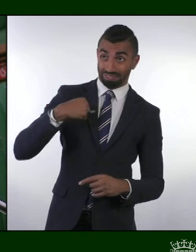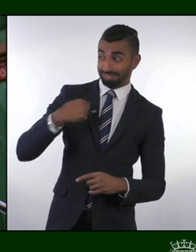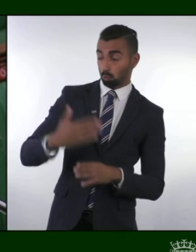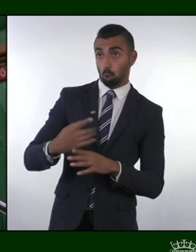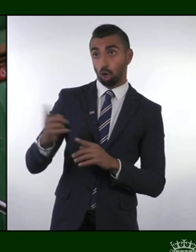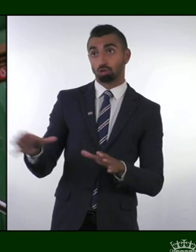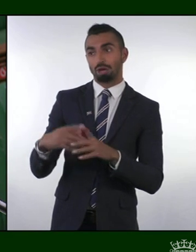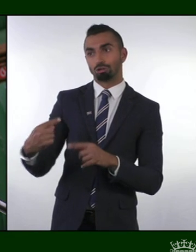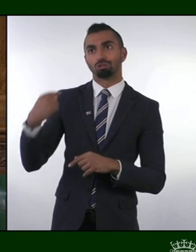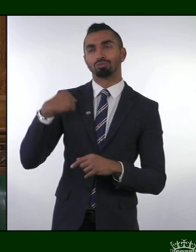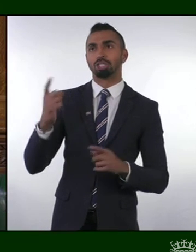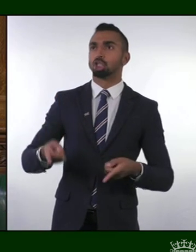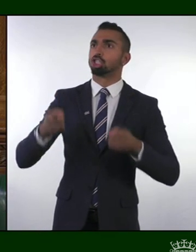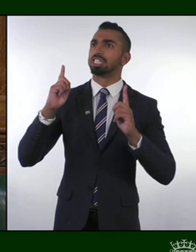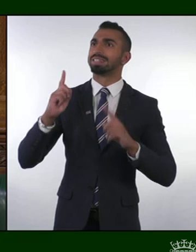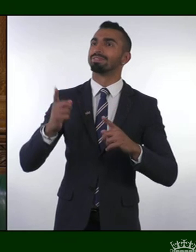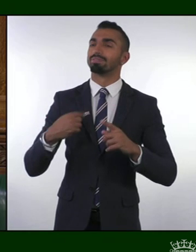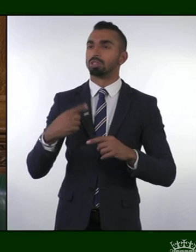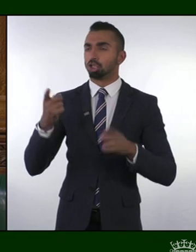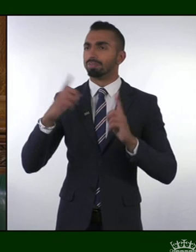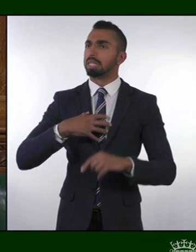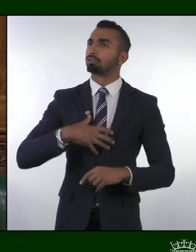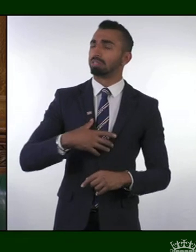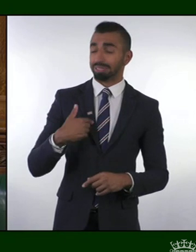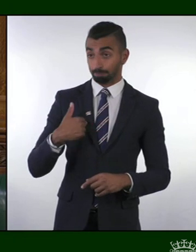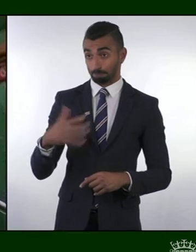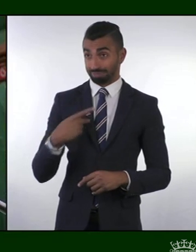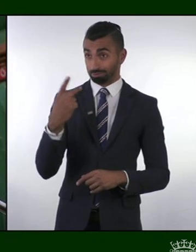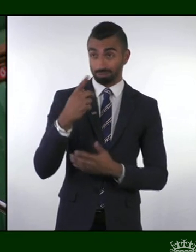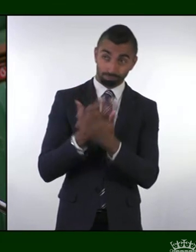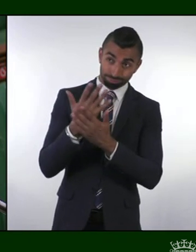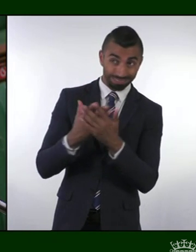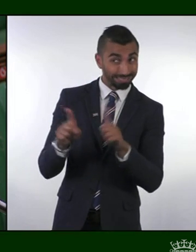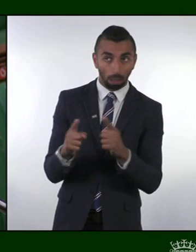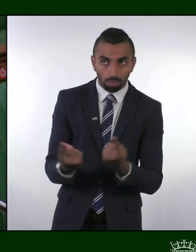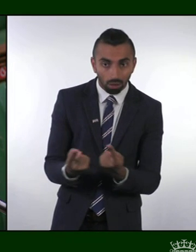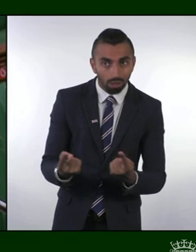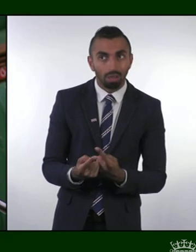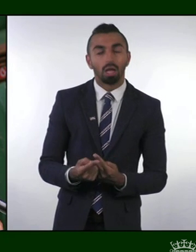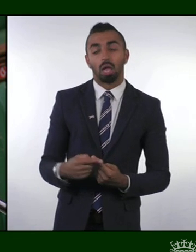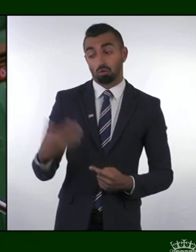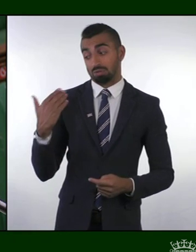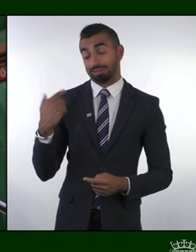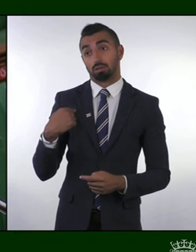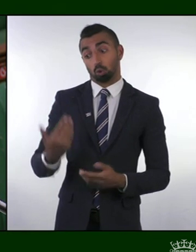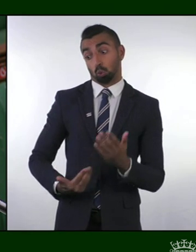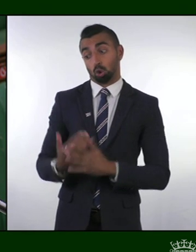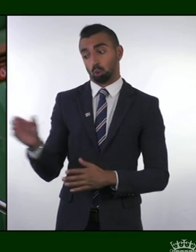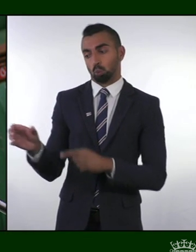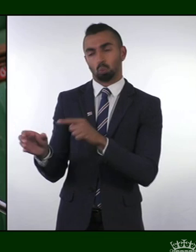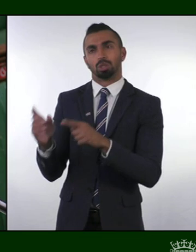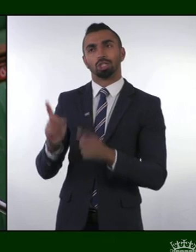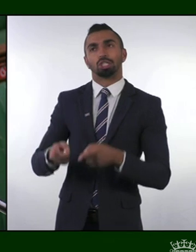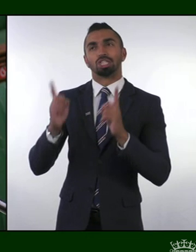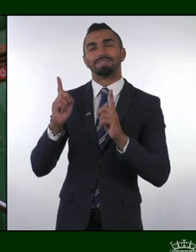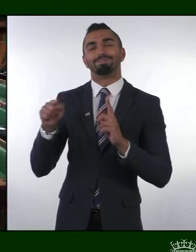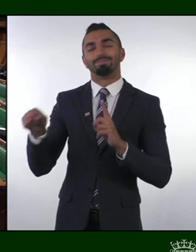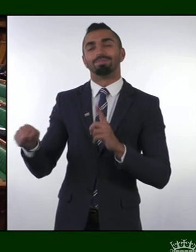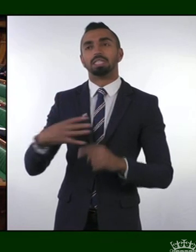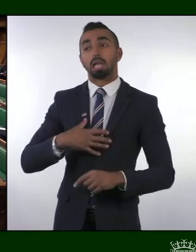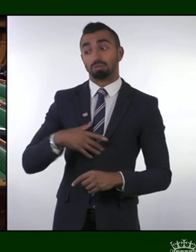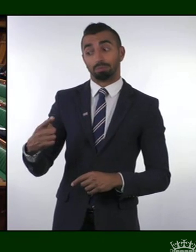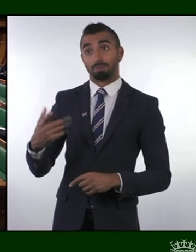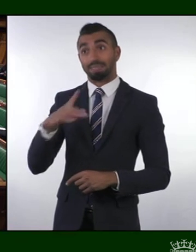What I can tell him is that, as the Chief Secretary said, I believe, very recently, we are well on the way to implementing the measure and will bring forward appropriate legislation in due course.